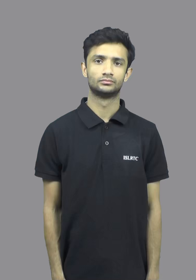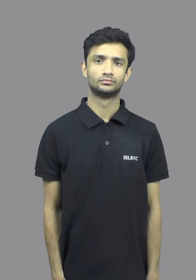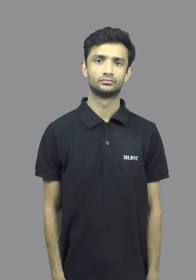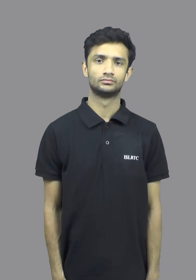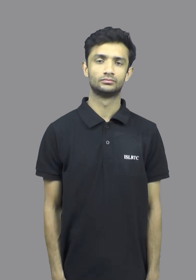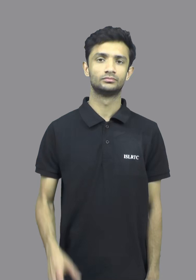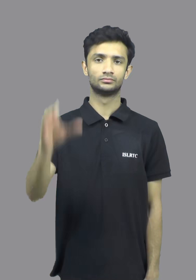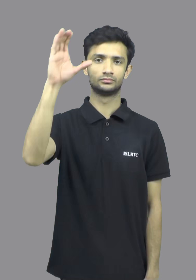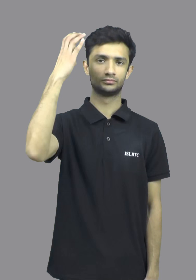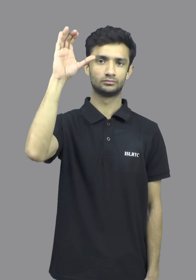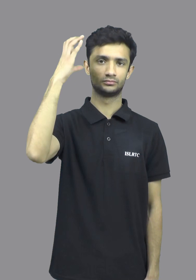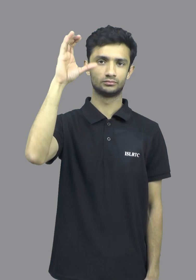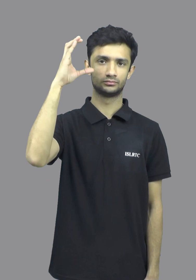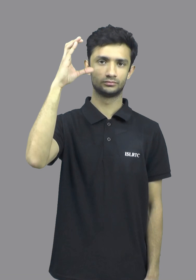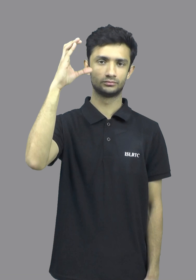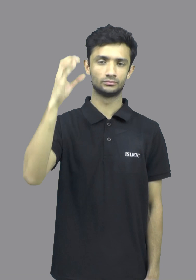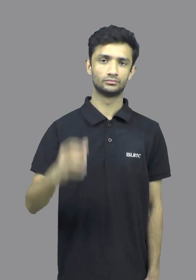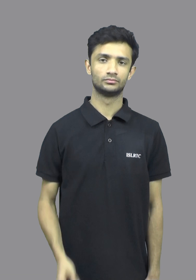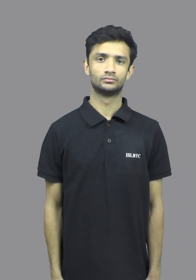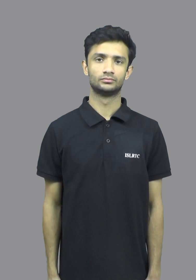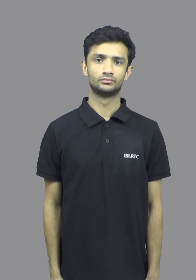Colombia